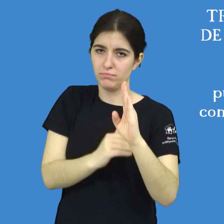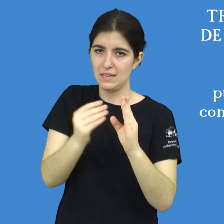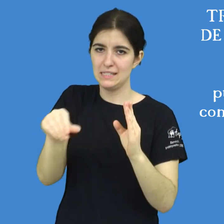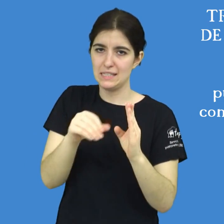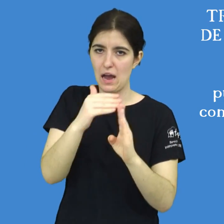azúcar